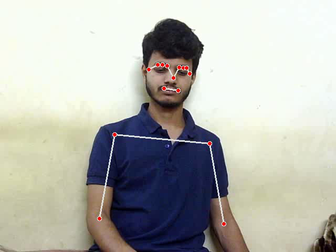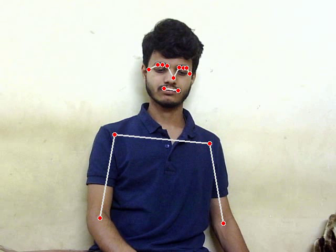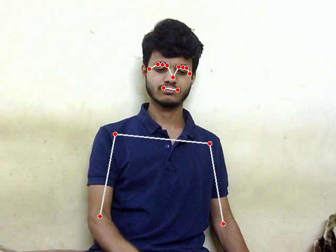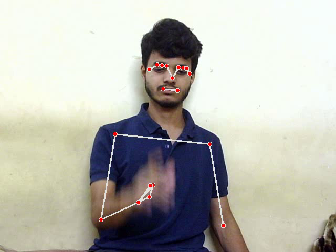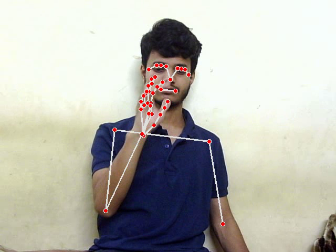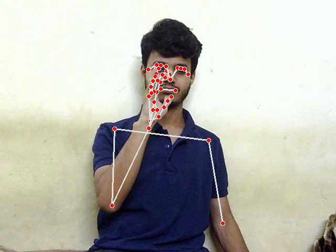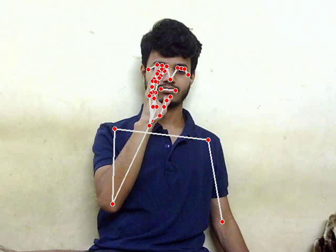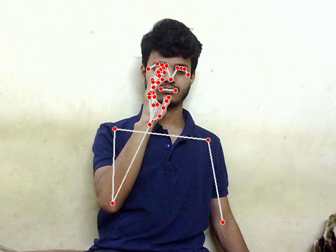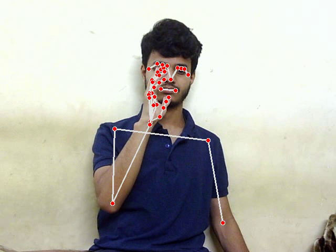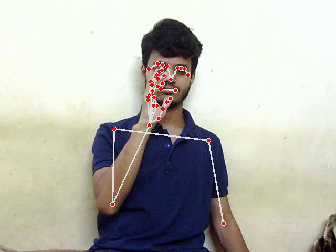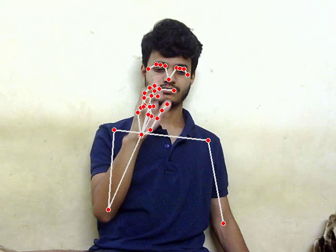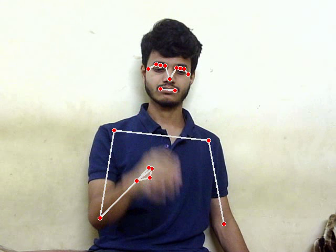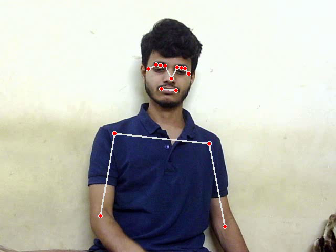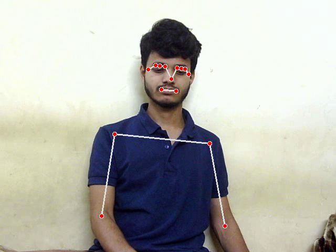mother